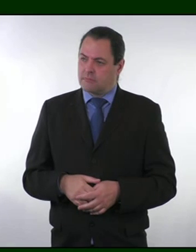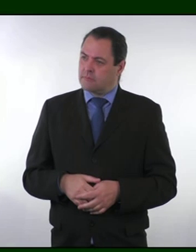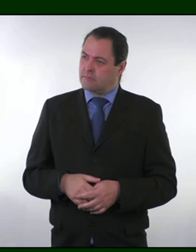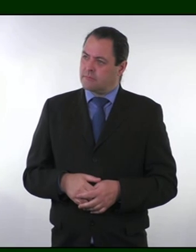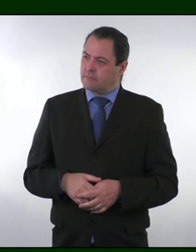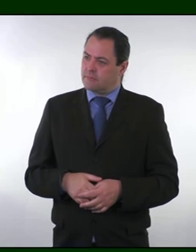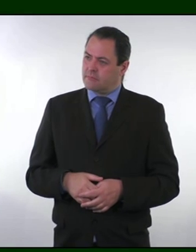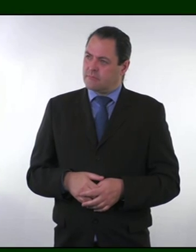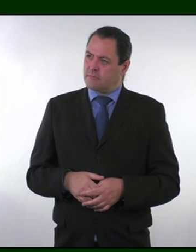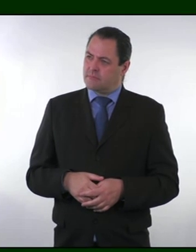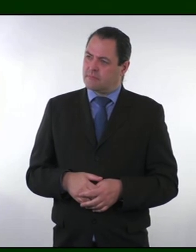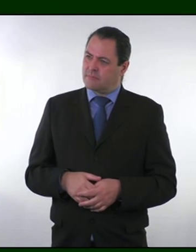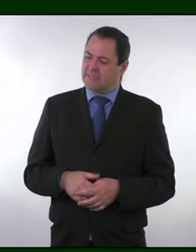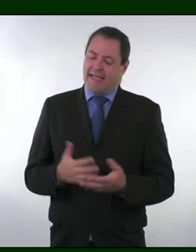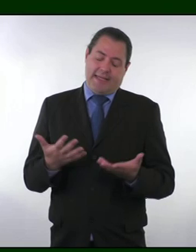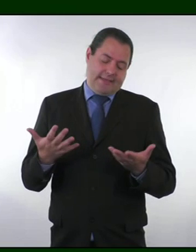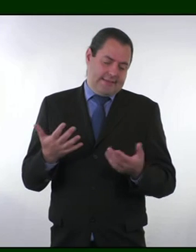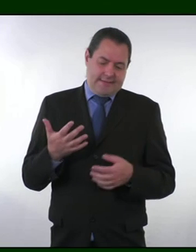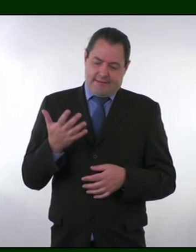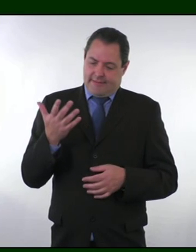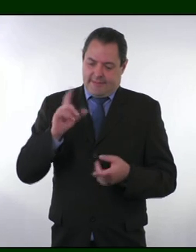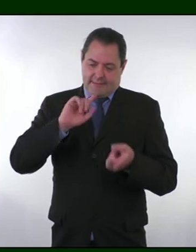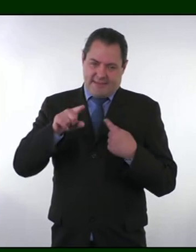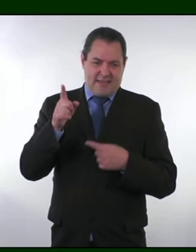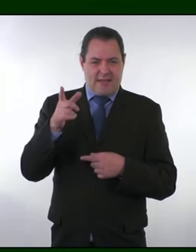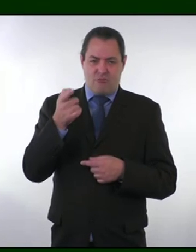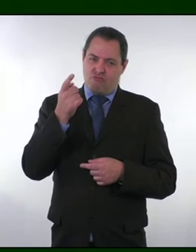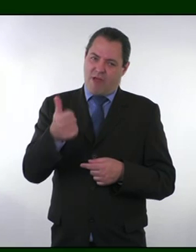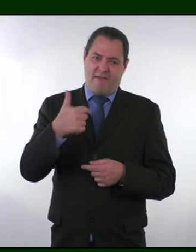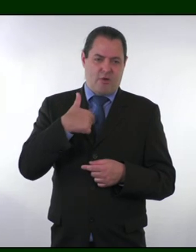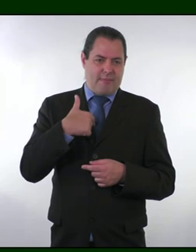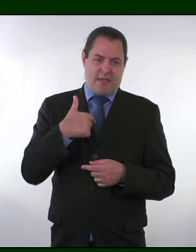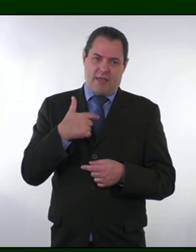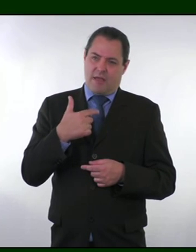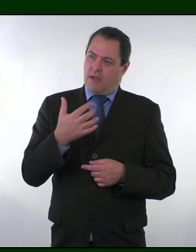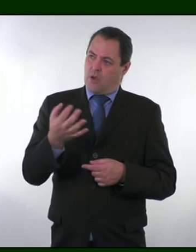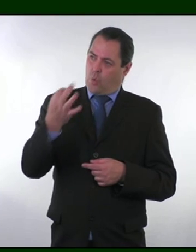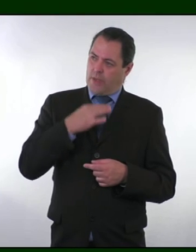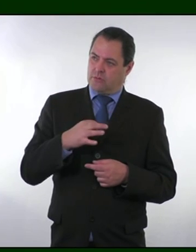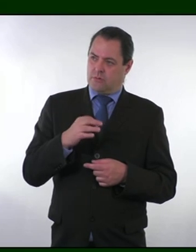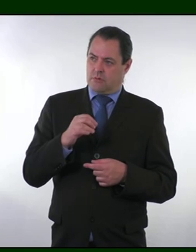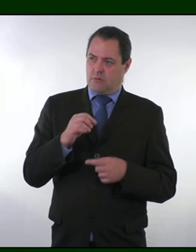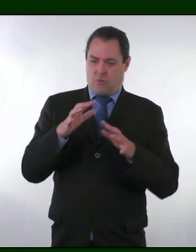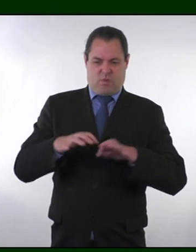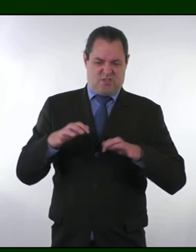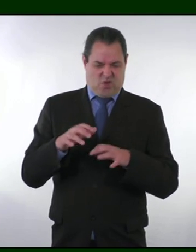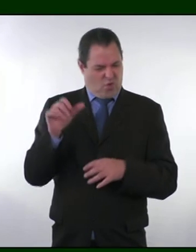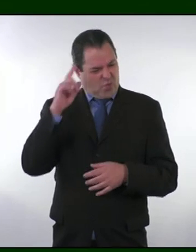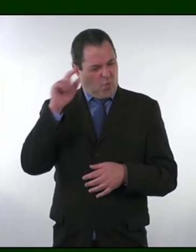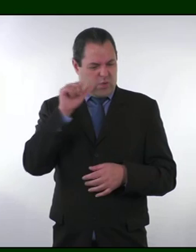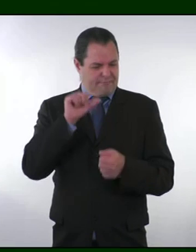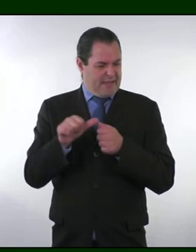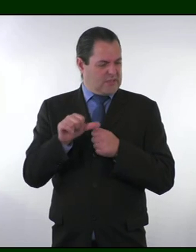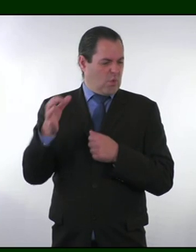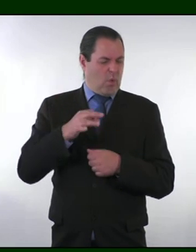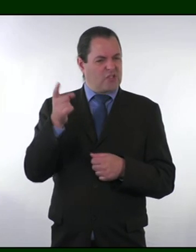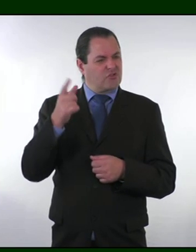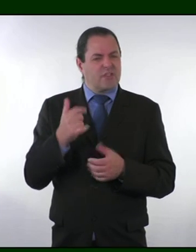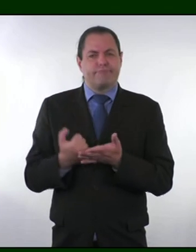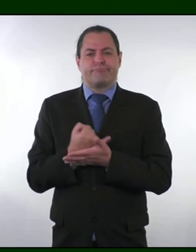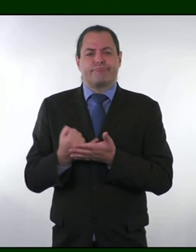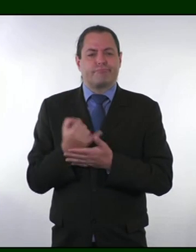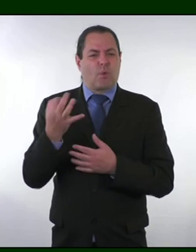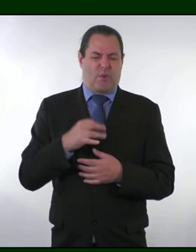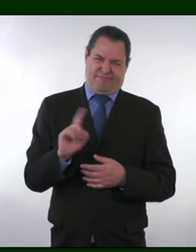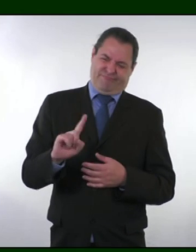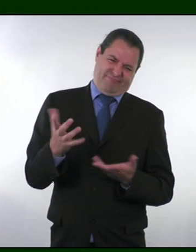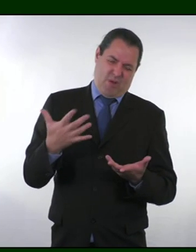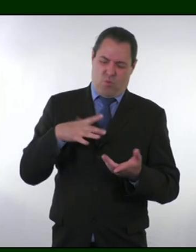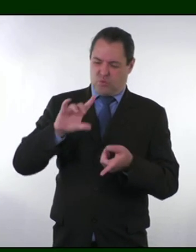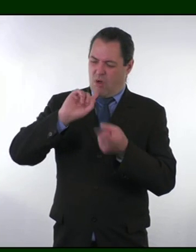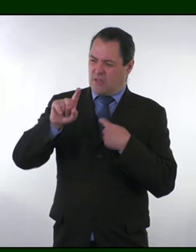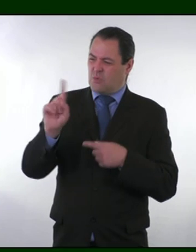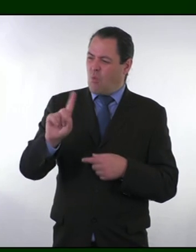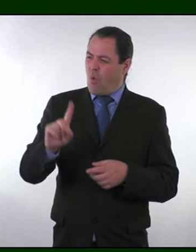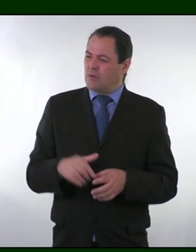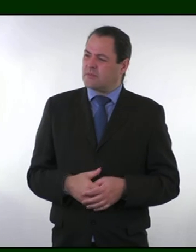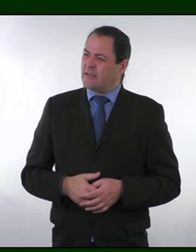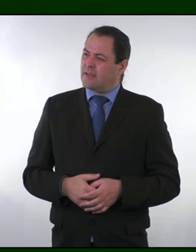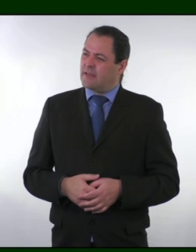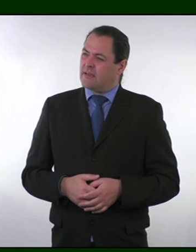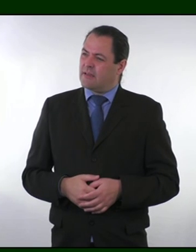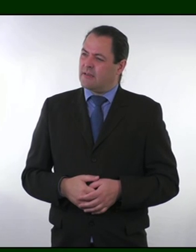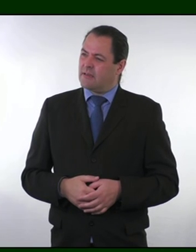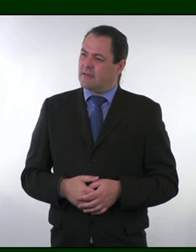It is a rare privilege to ask a question in the House, so you would have thought, Mr Speaker, that they could have come up with something better than that.